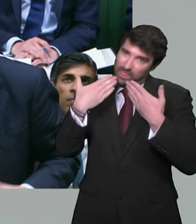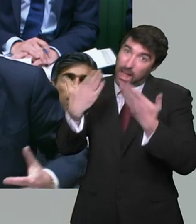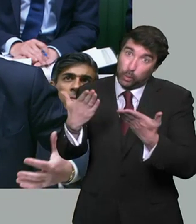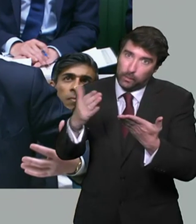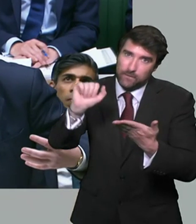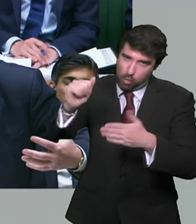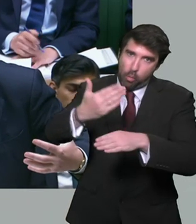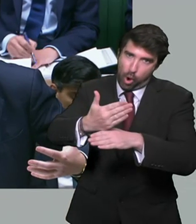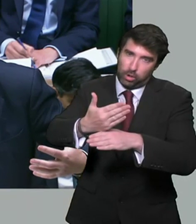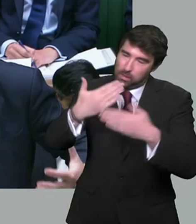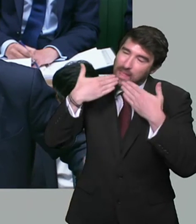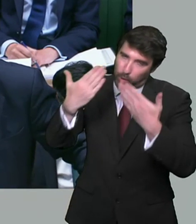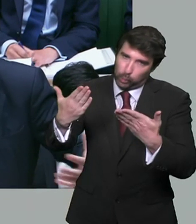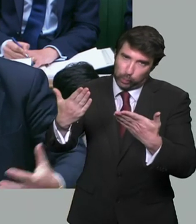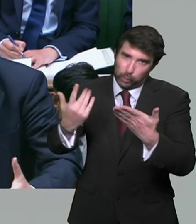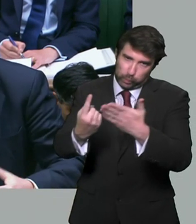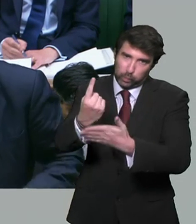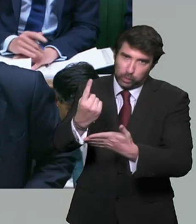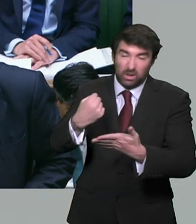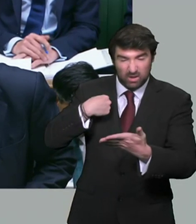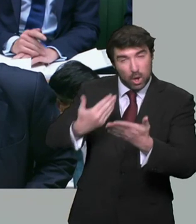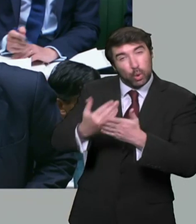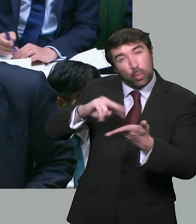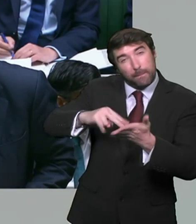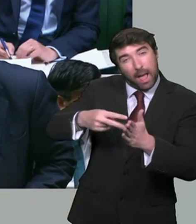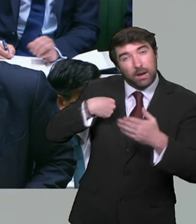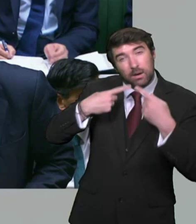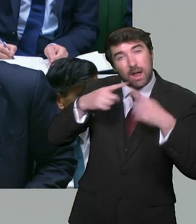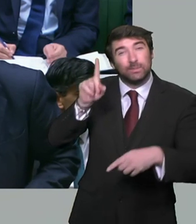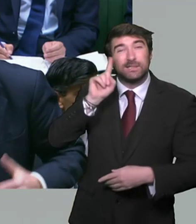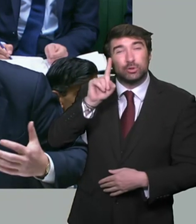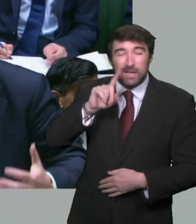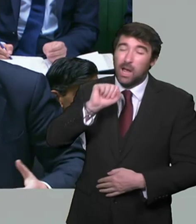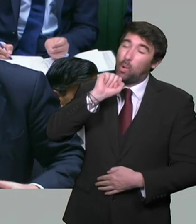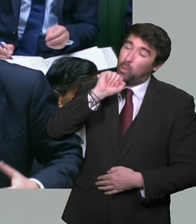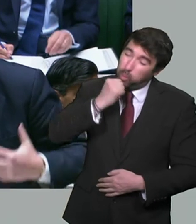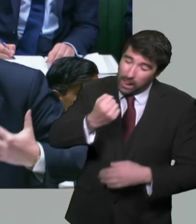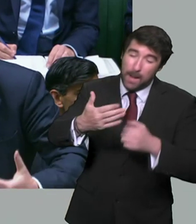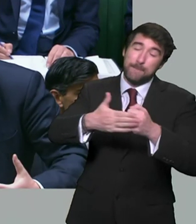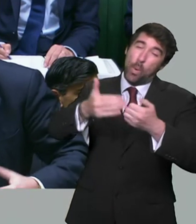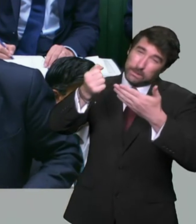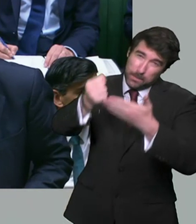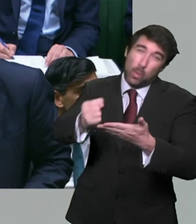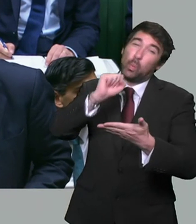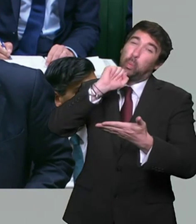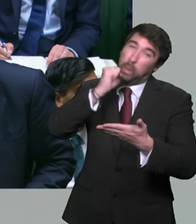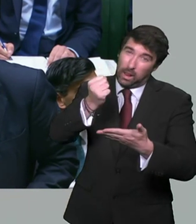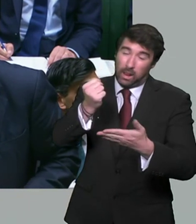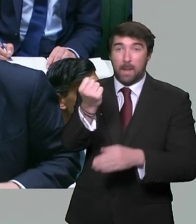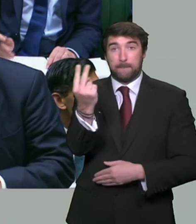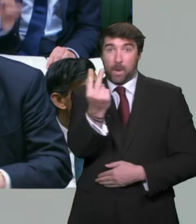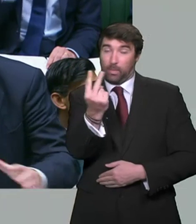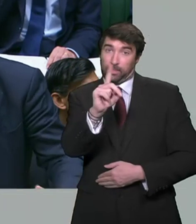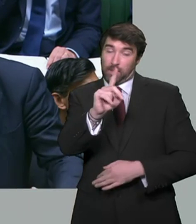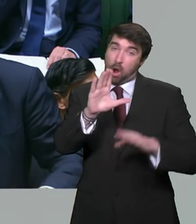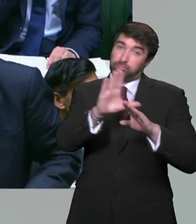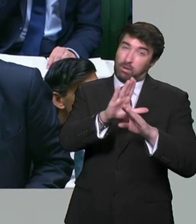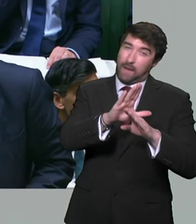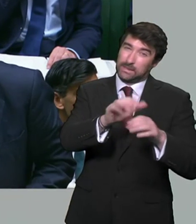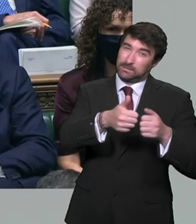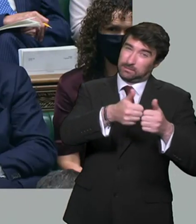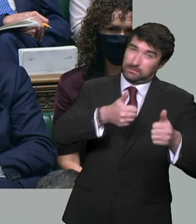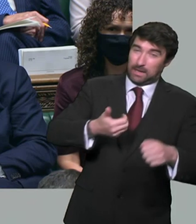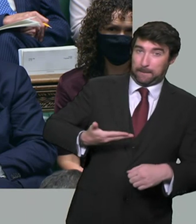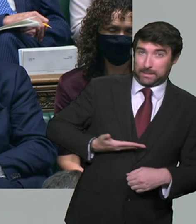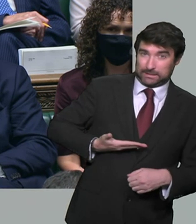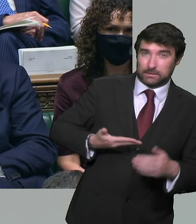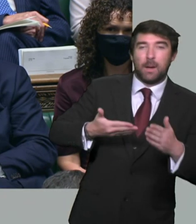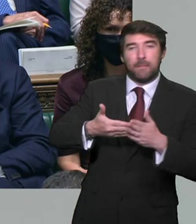What the plan means is that there will be a huge injection of support, both from the private sector and from the Government, into caring across the board.